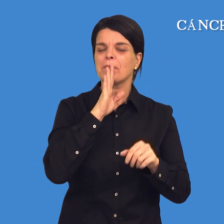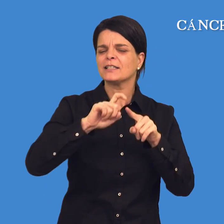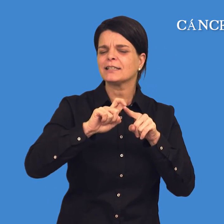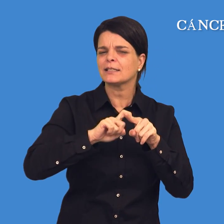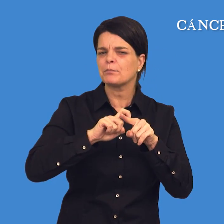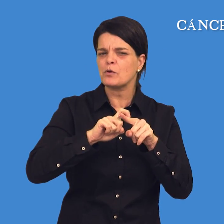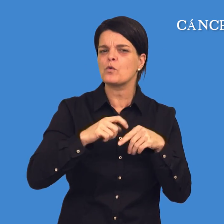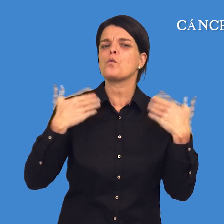tipo